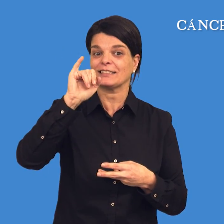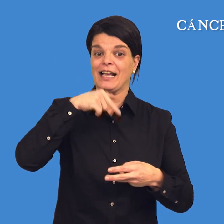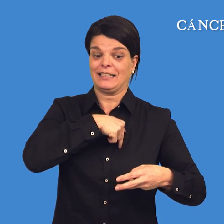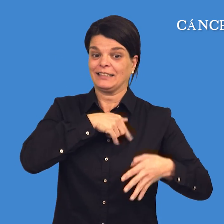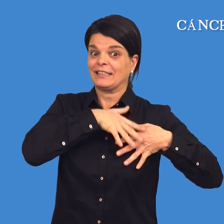sentir